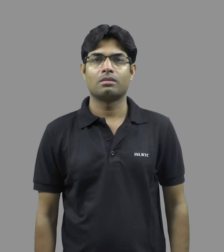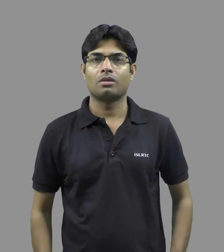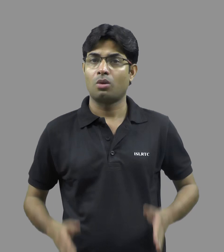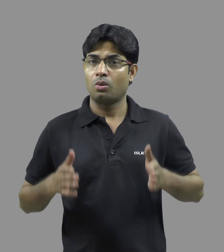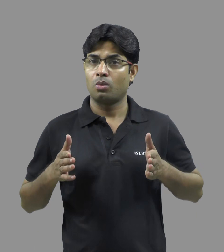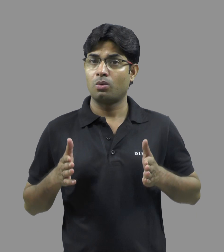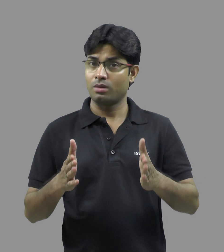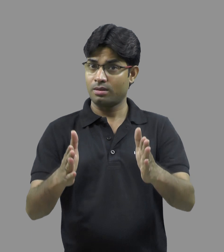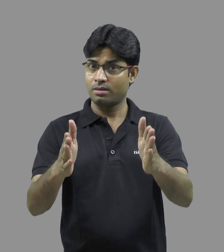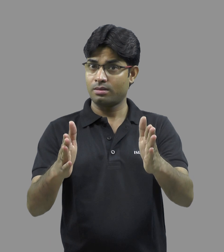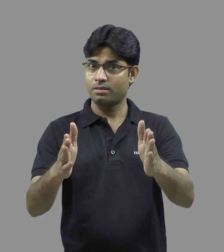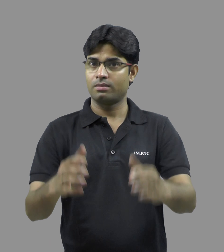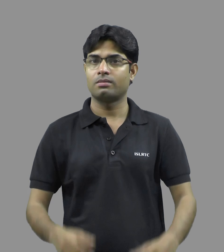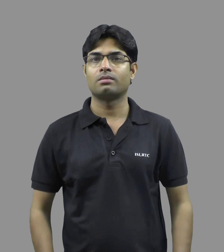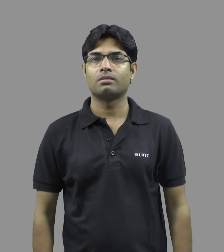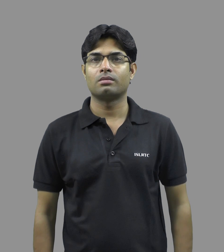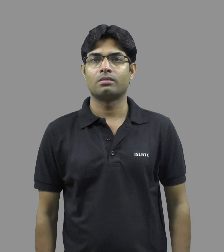Way